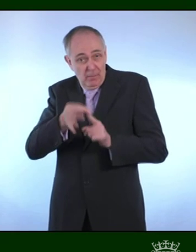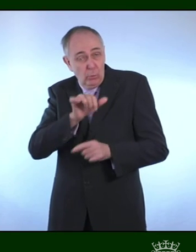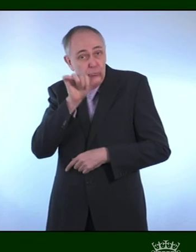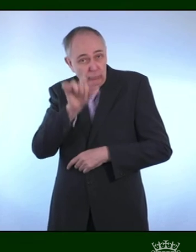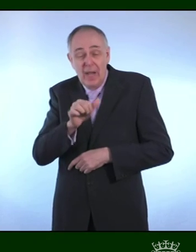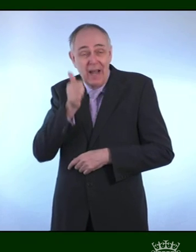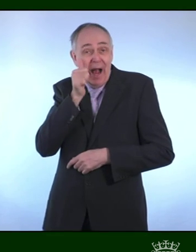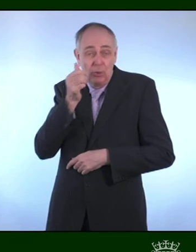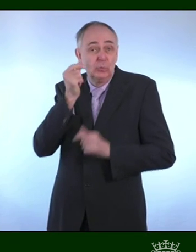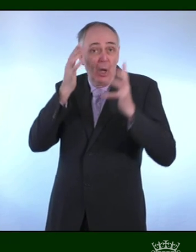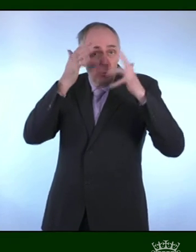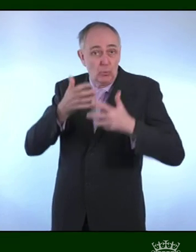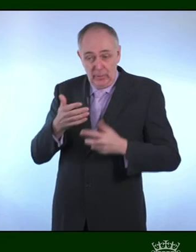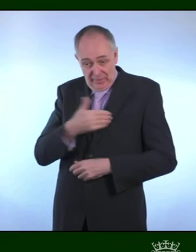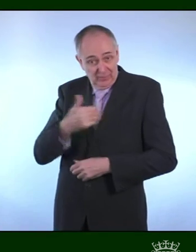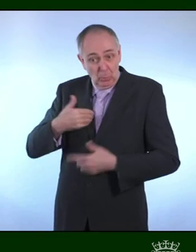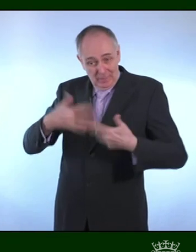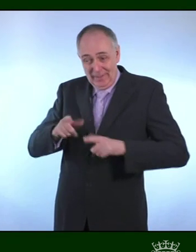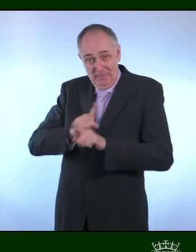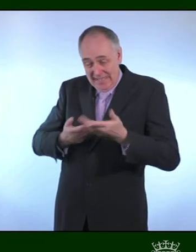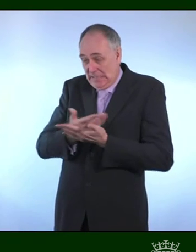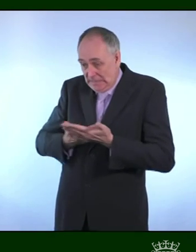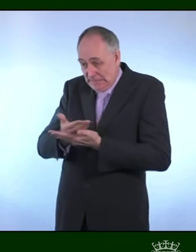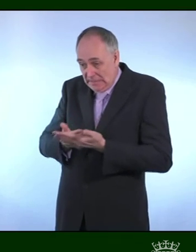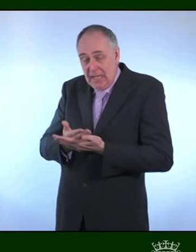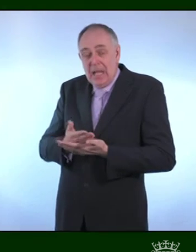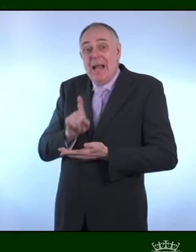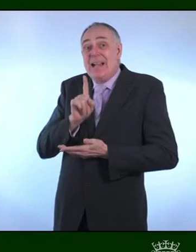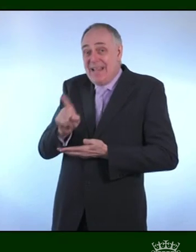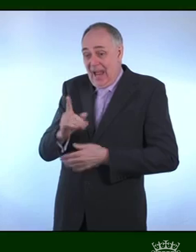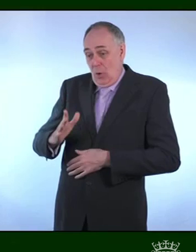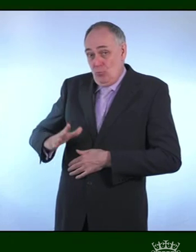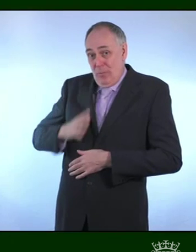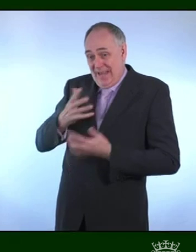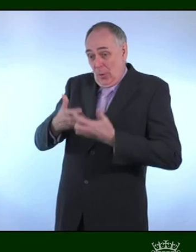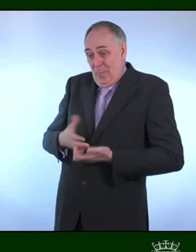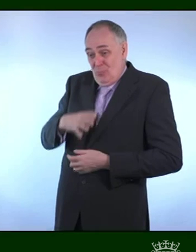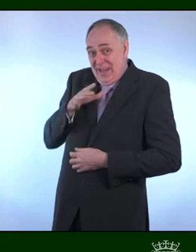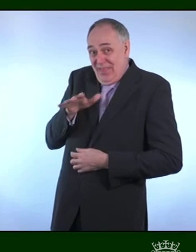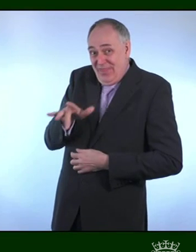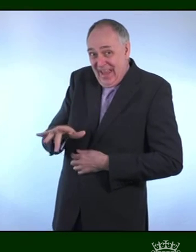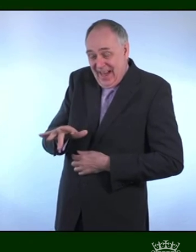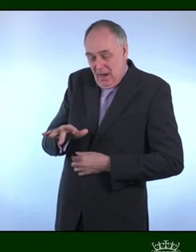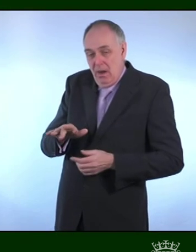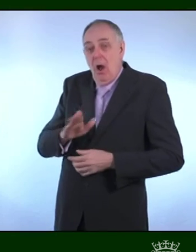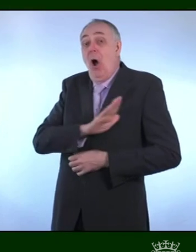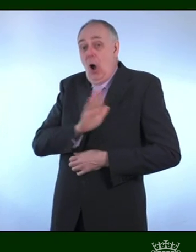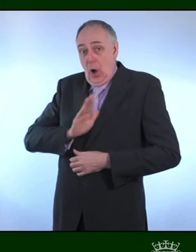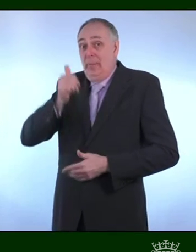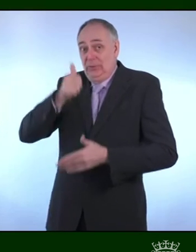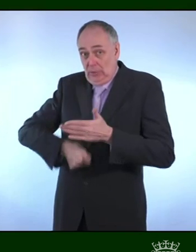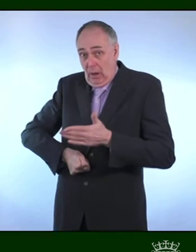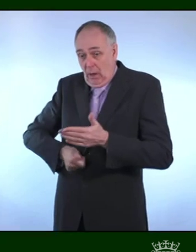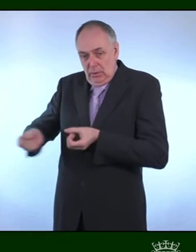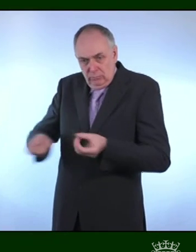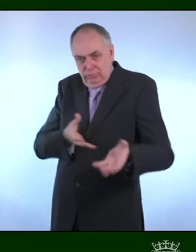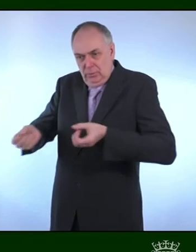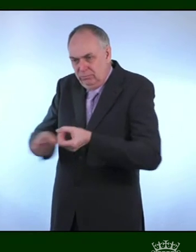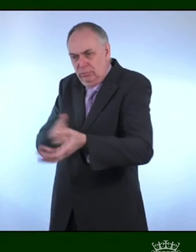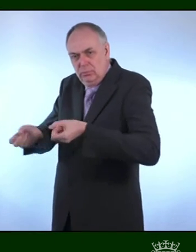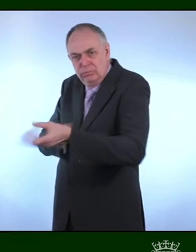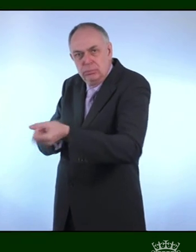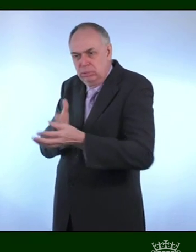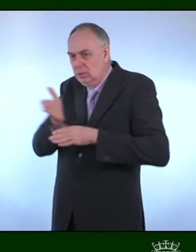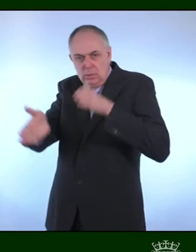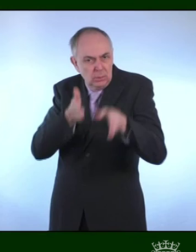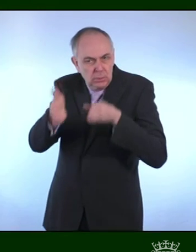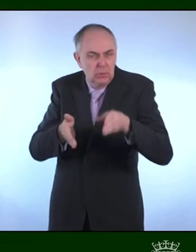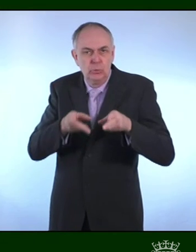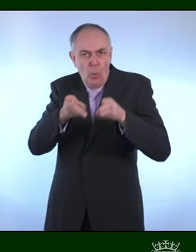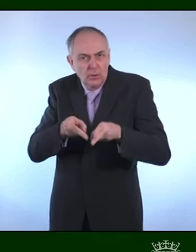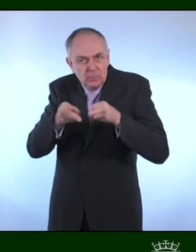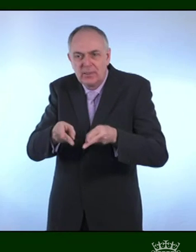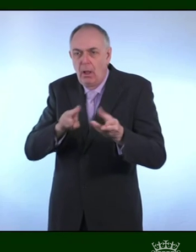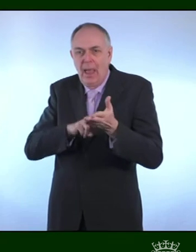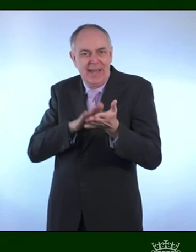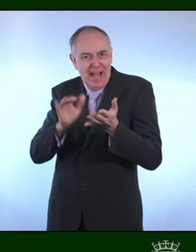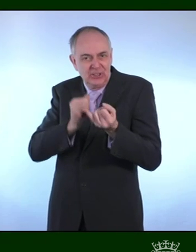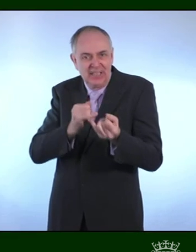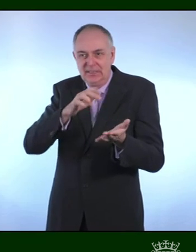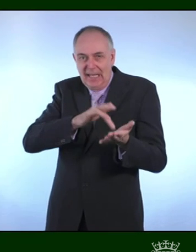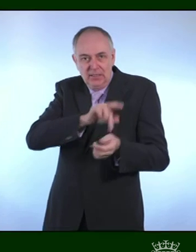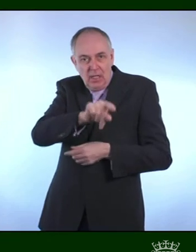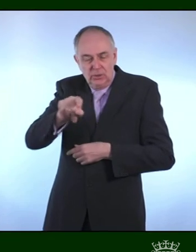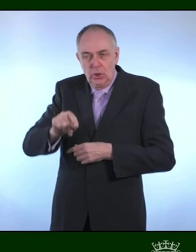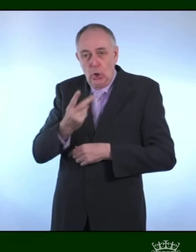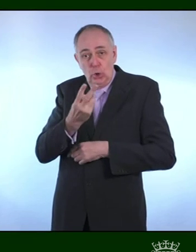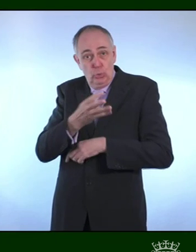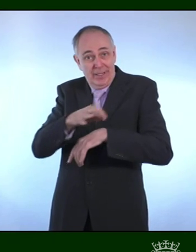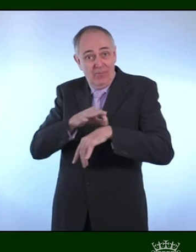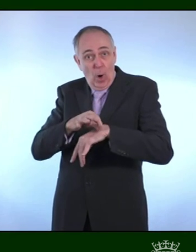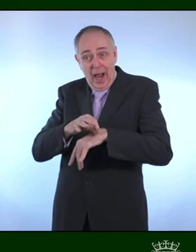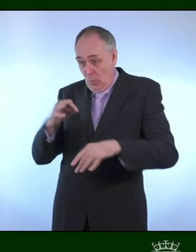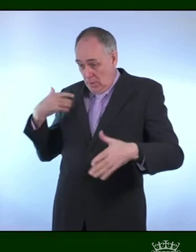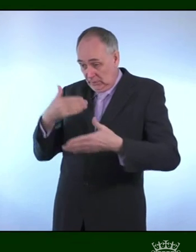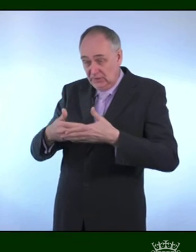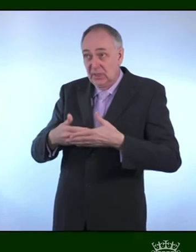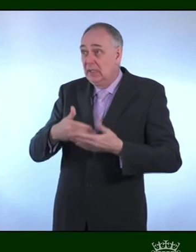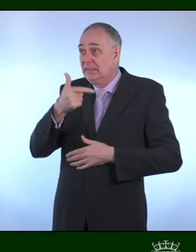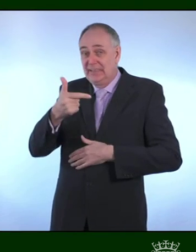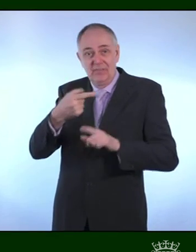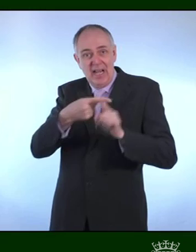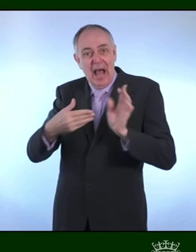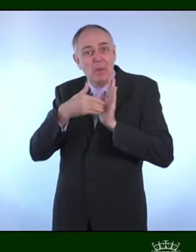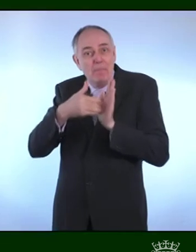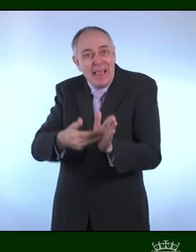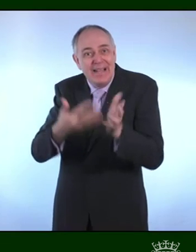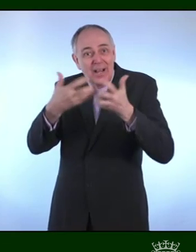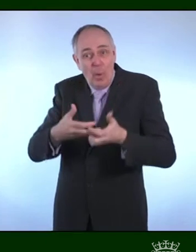We had a long meeting on it this morning. I am assured that not only are the stocks now there but the Army is now distributing the supplies to all the NHS staff and all the hospitals that need it, and in the past 24 hours has distributed 7.5 million pieces of equipment.